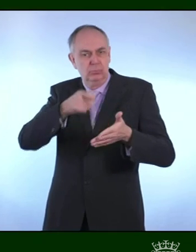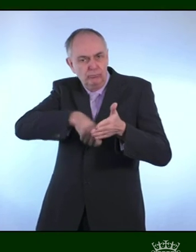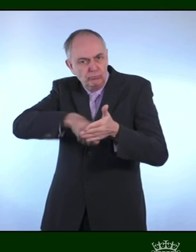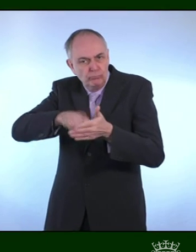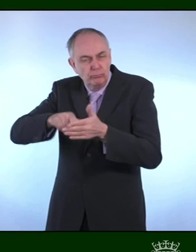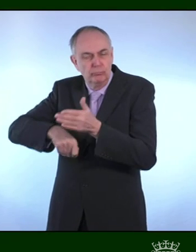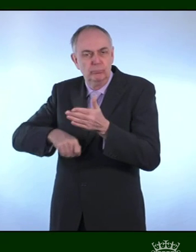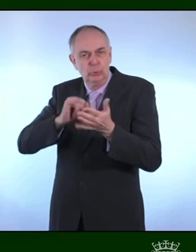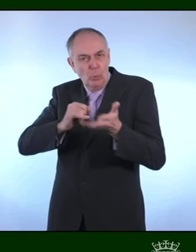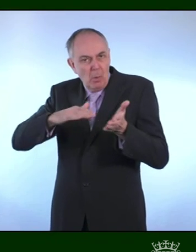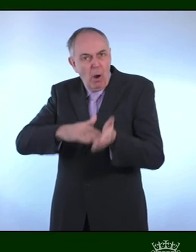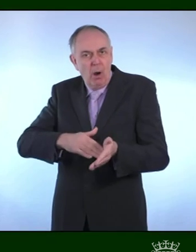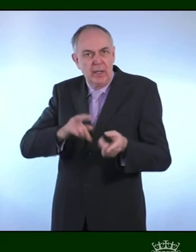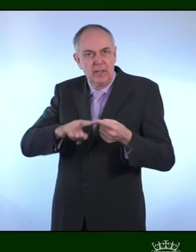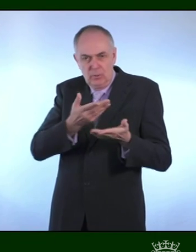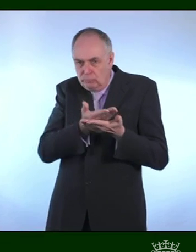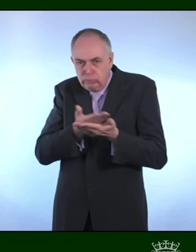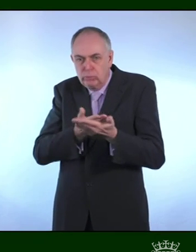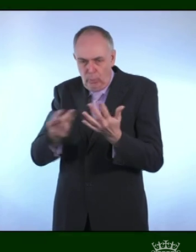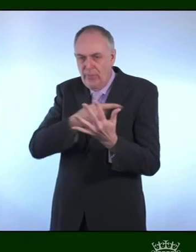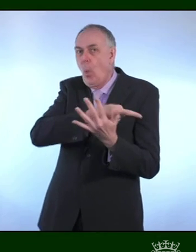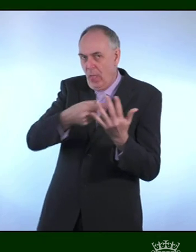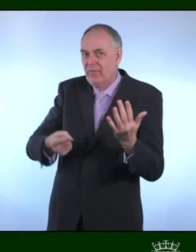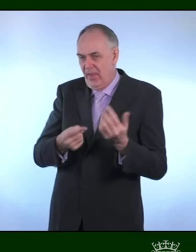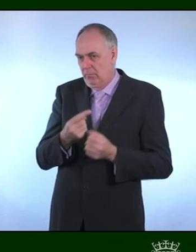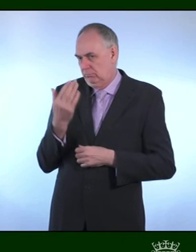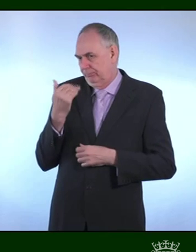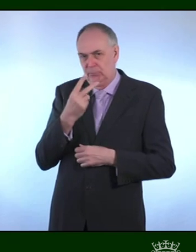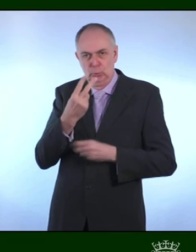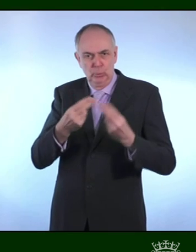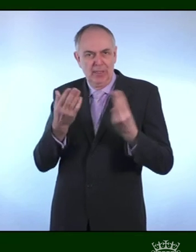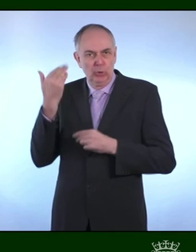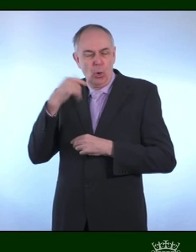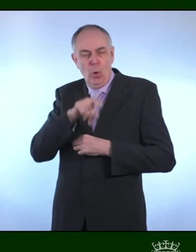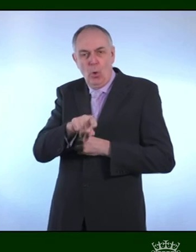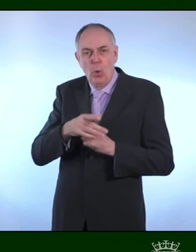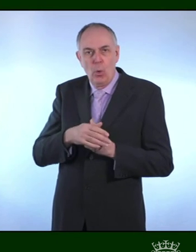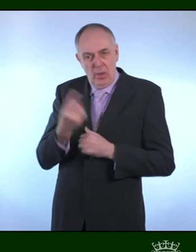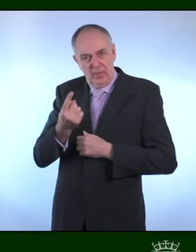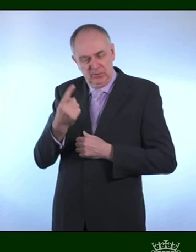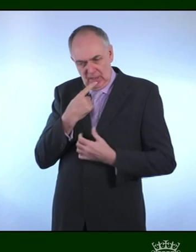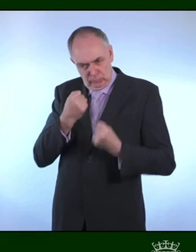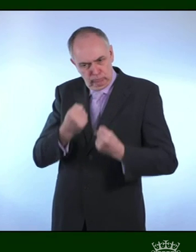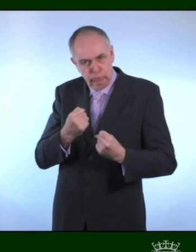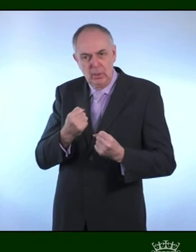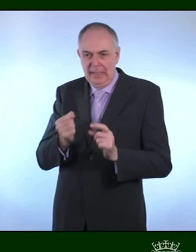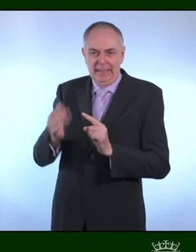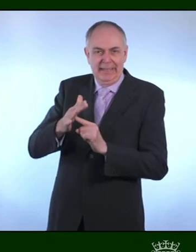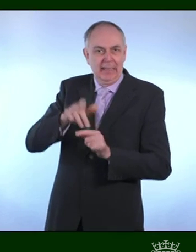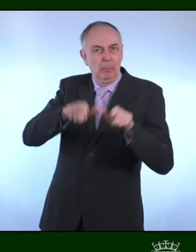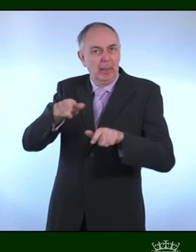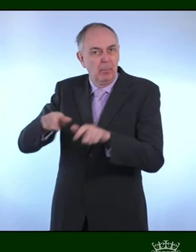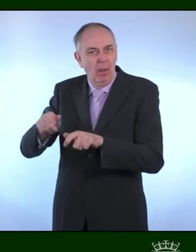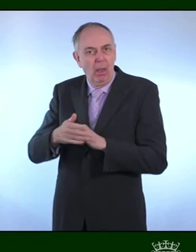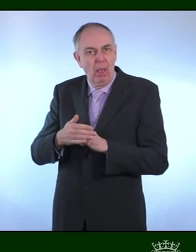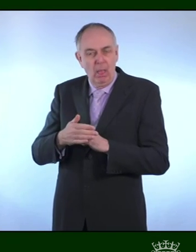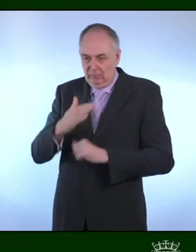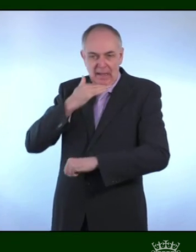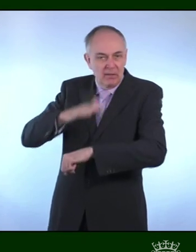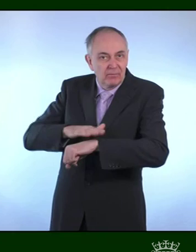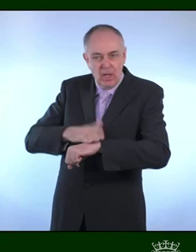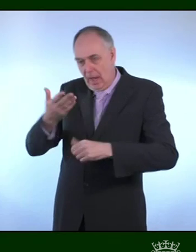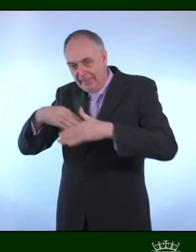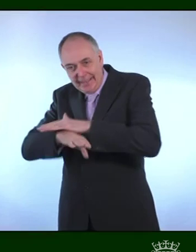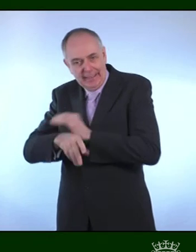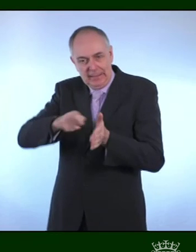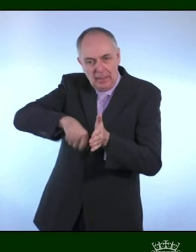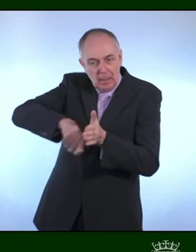I had a conversation with all of them a couple of days ago, and they were absolutely determined to ensure that key workers do get time in supermarkets.